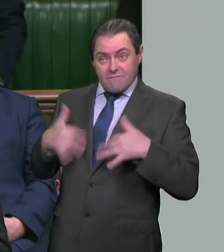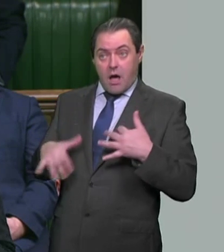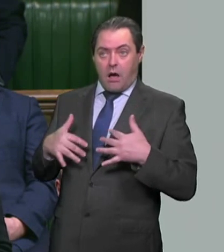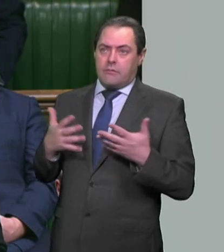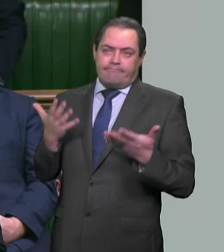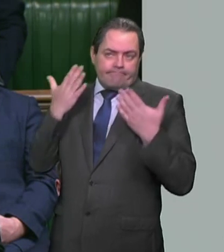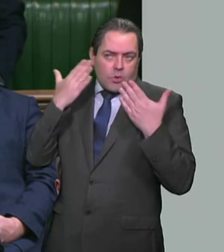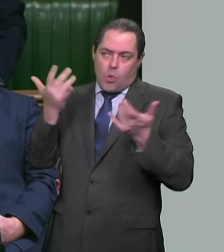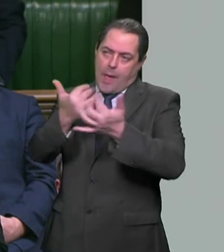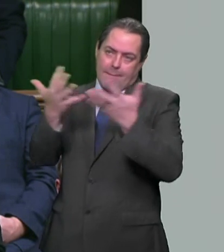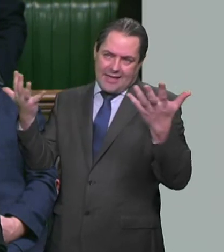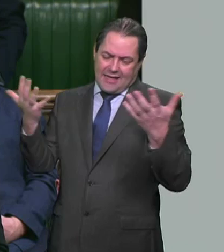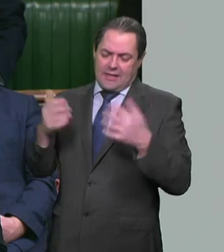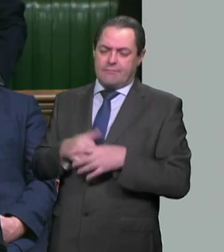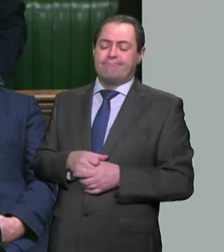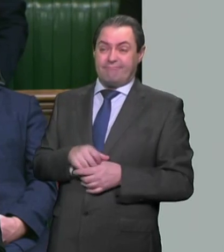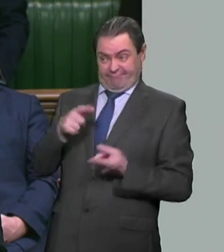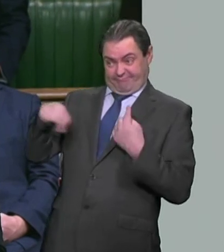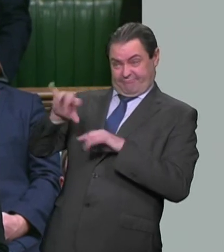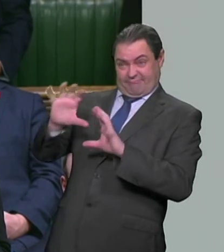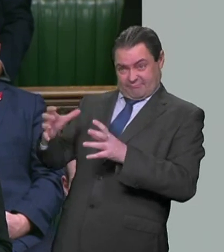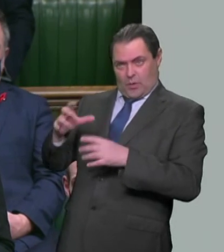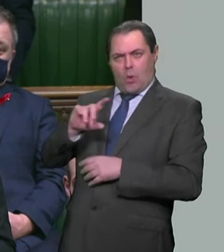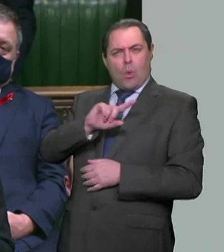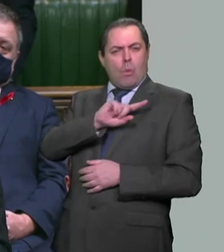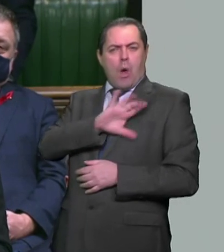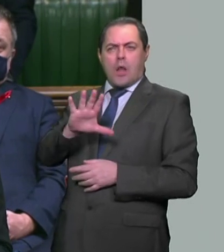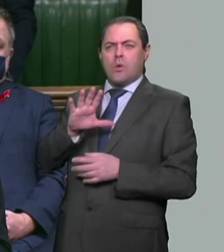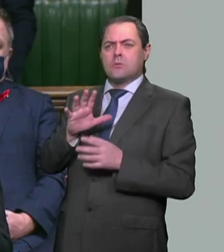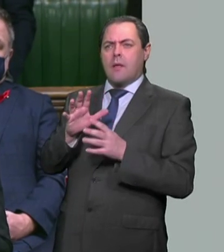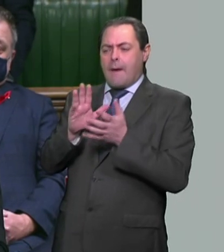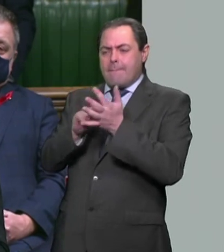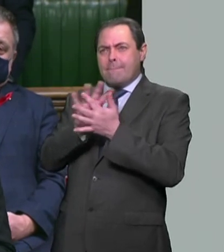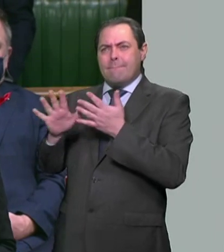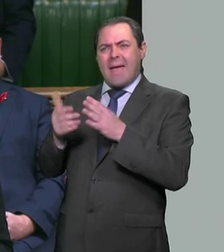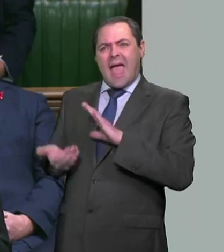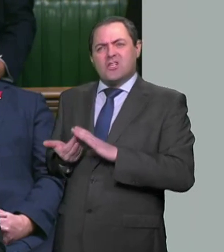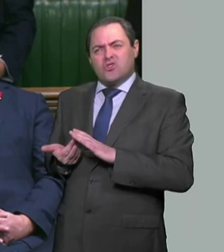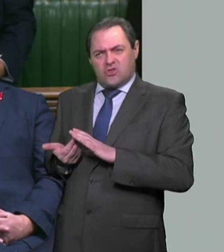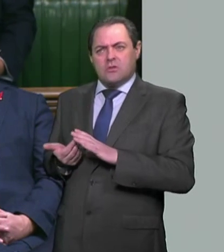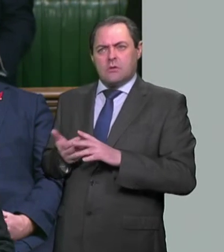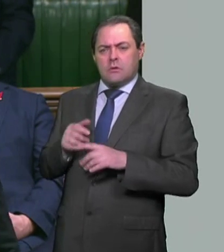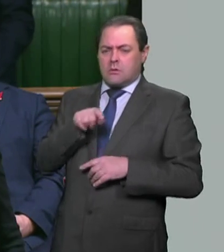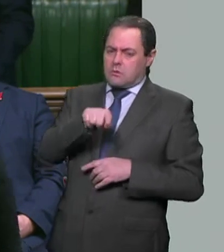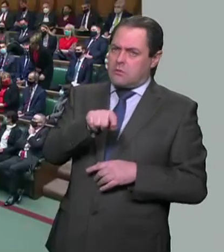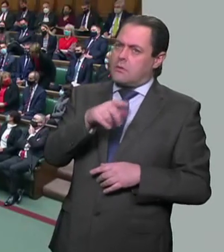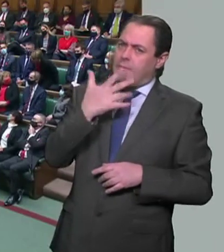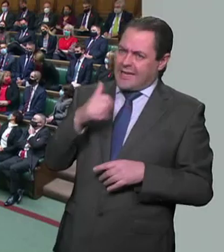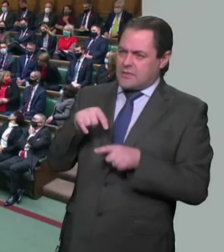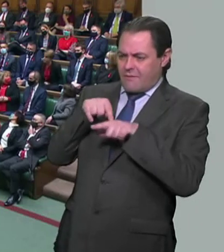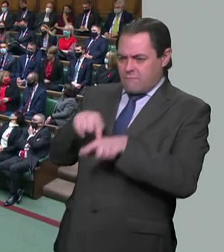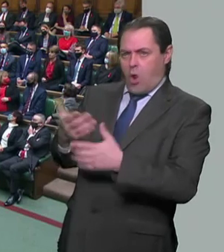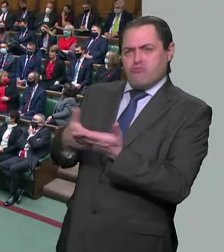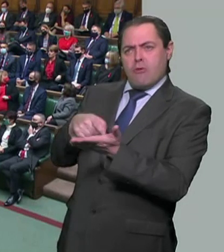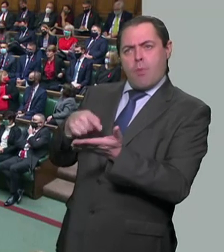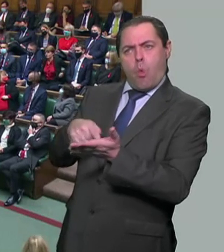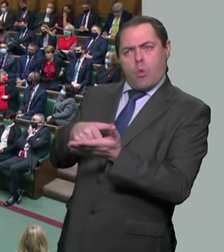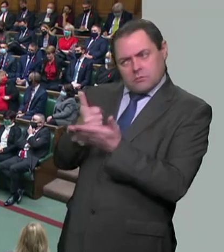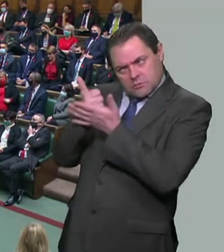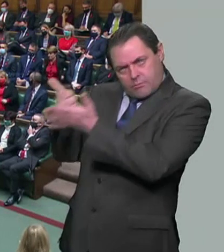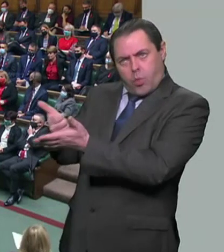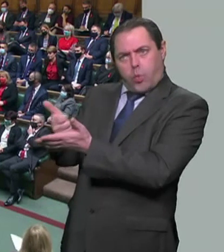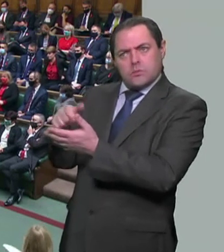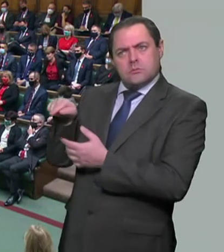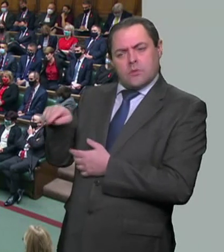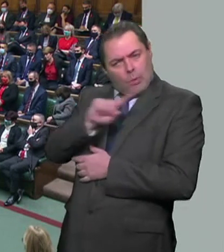So why will the Prime Minister not give these mesh-damaged women the redress that they were recommended in the Cumberlege report?